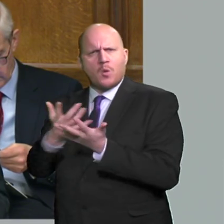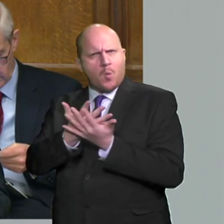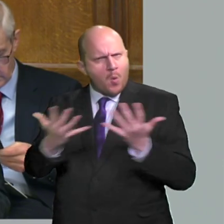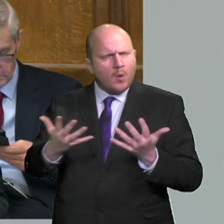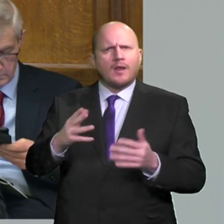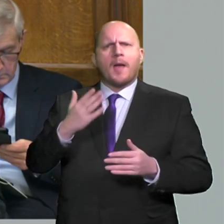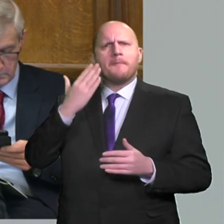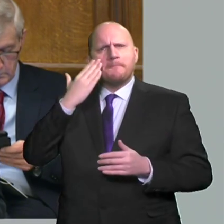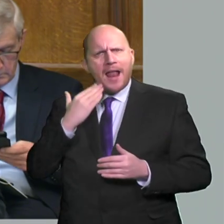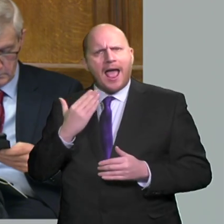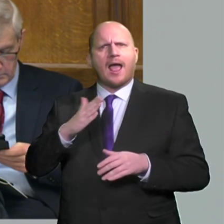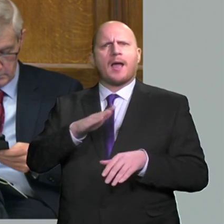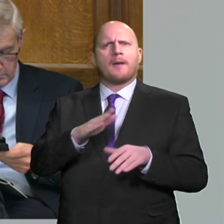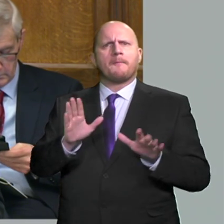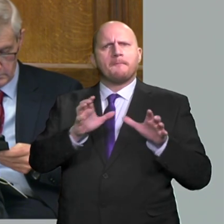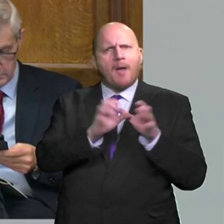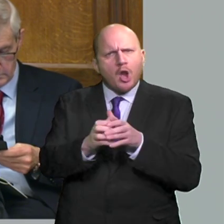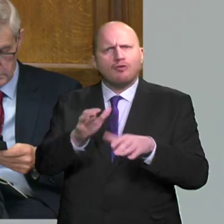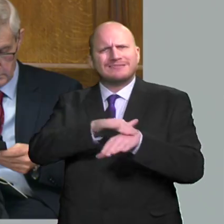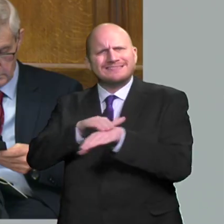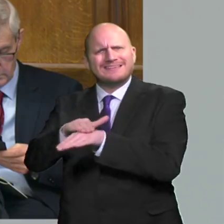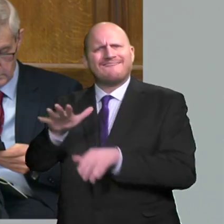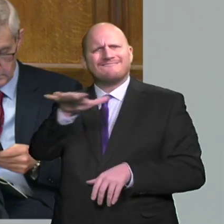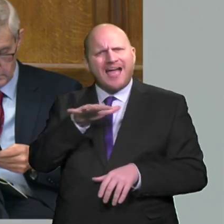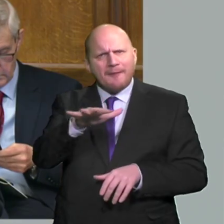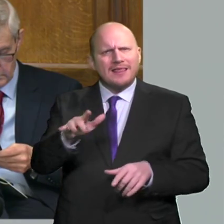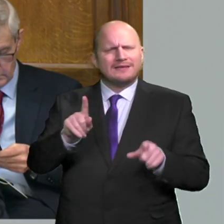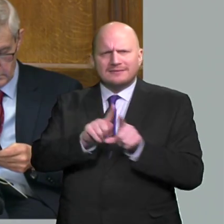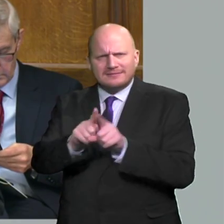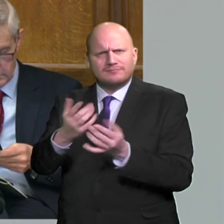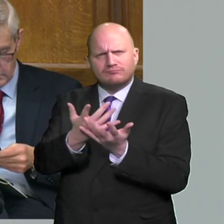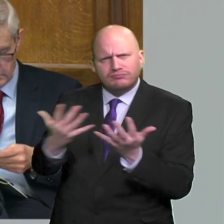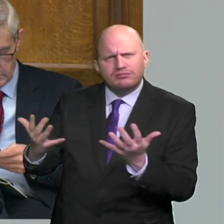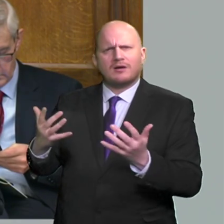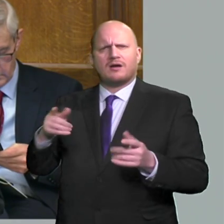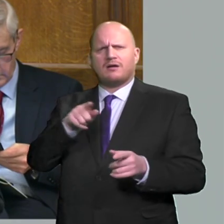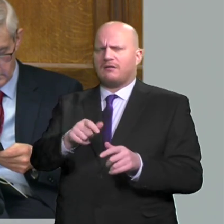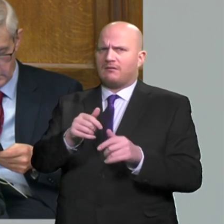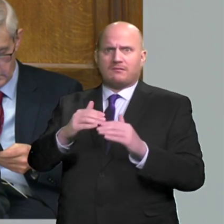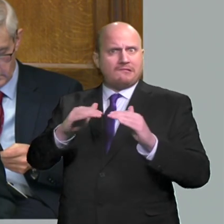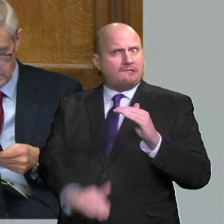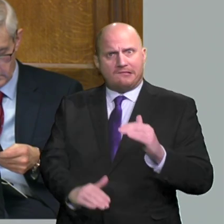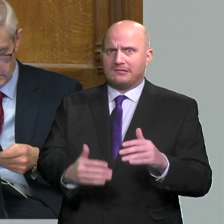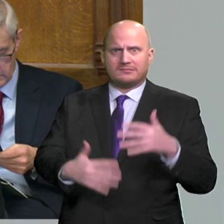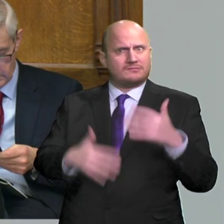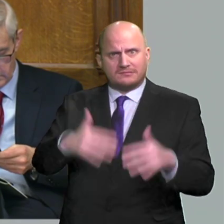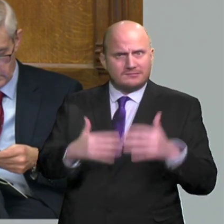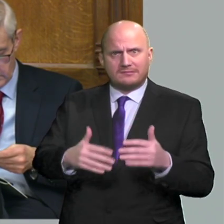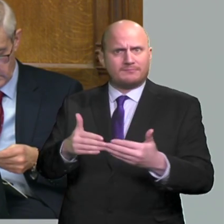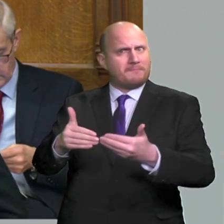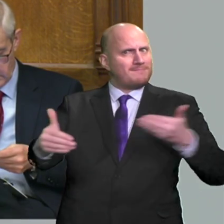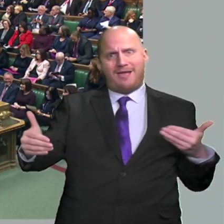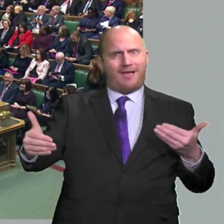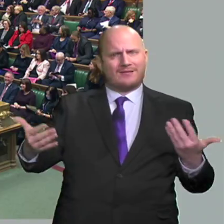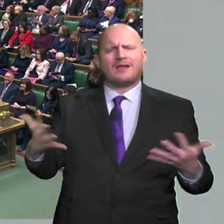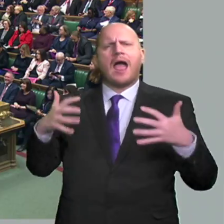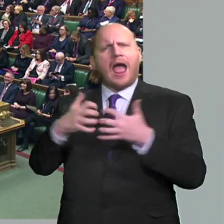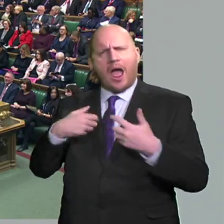Is there extra funding that can be given to schools and put into our teaching to support children under the age of seven in black, Asian and minority ethnic communities?